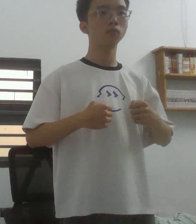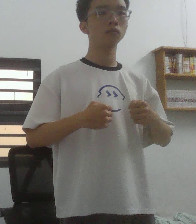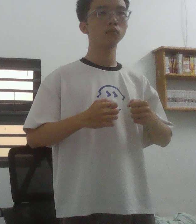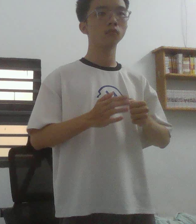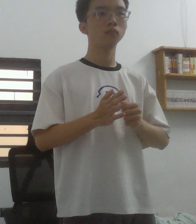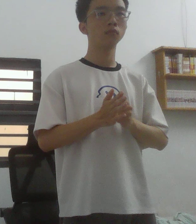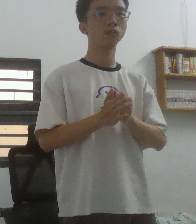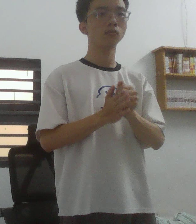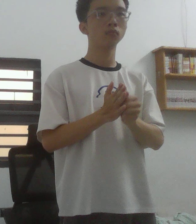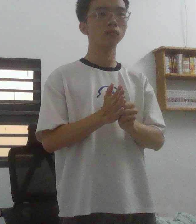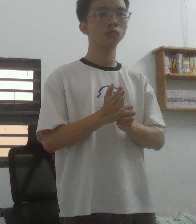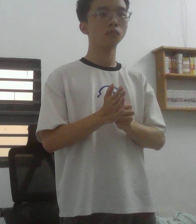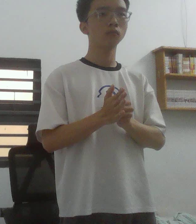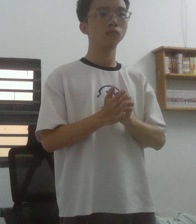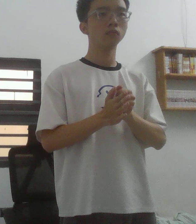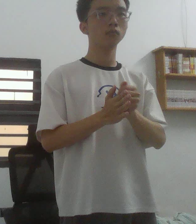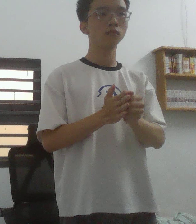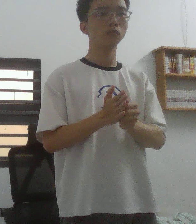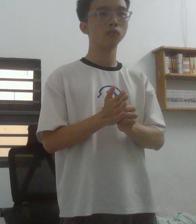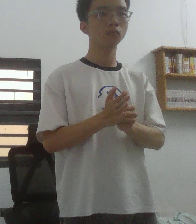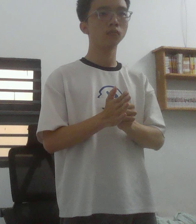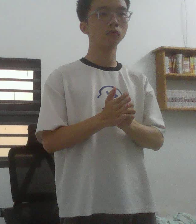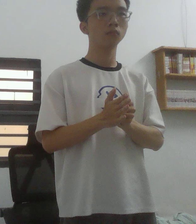thang